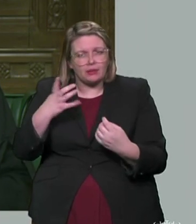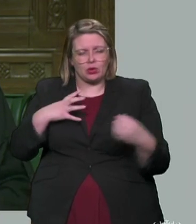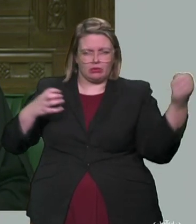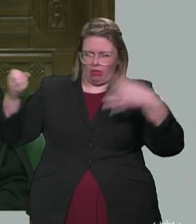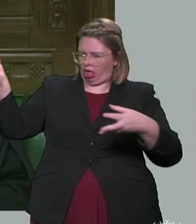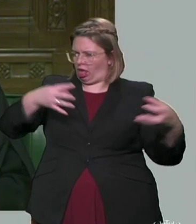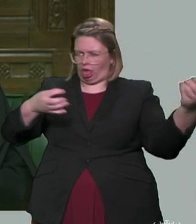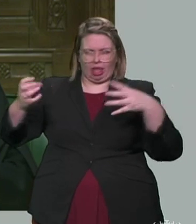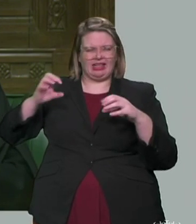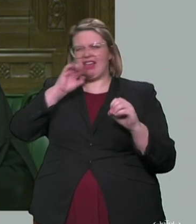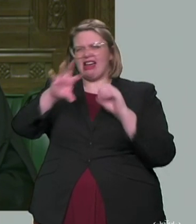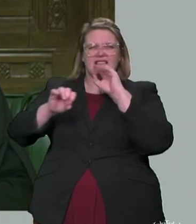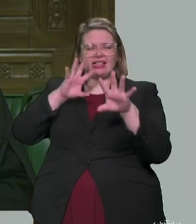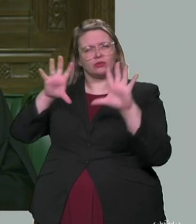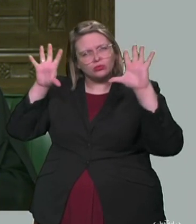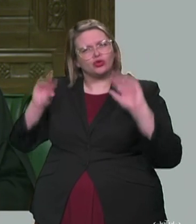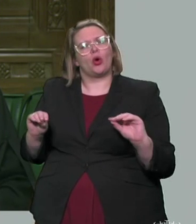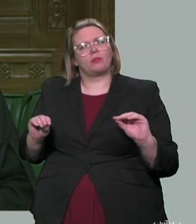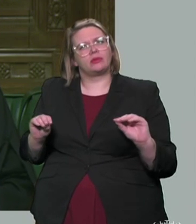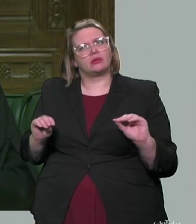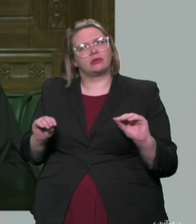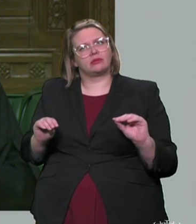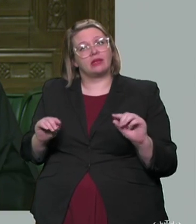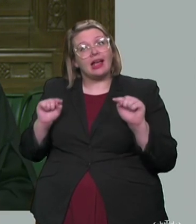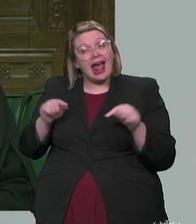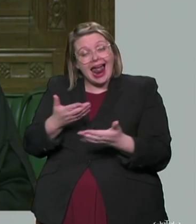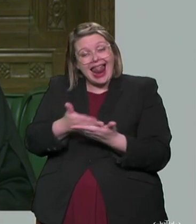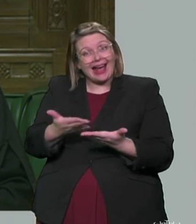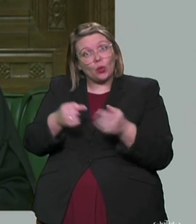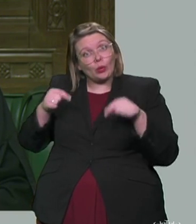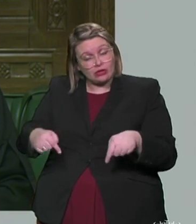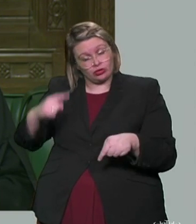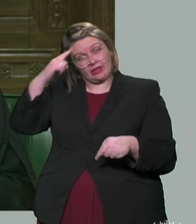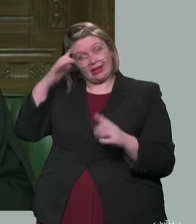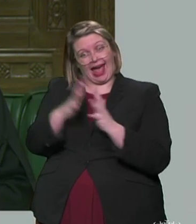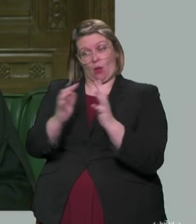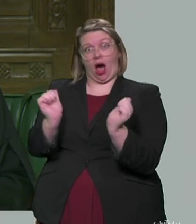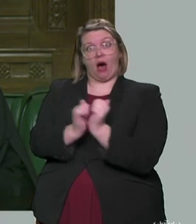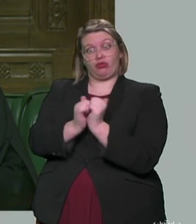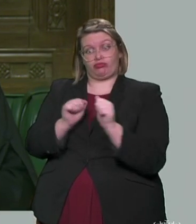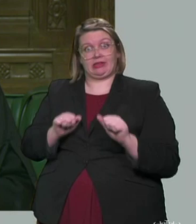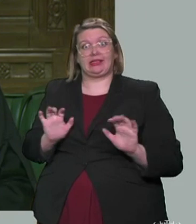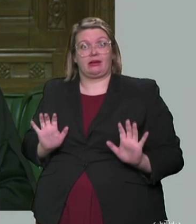I want us to calm it down and to use language that is appropriate to this Chamber.